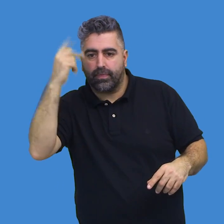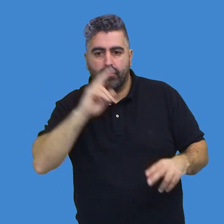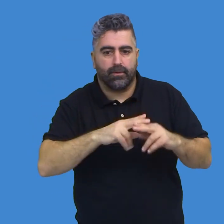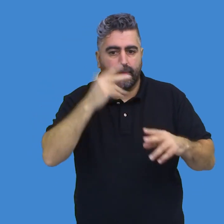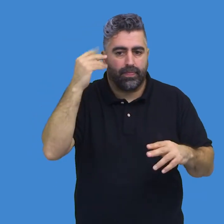nombre